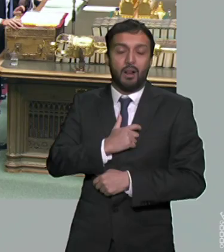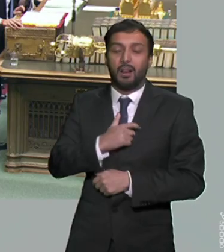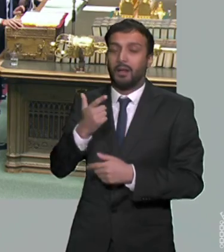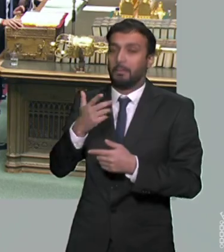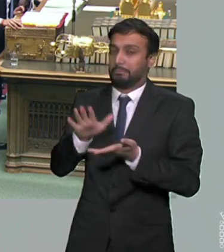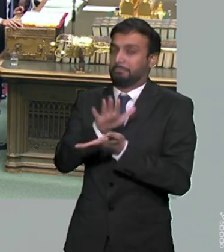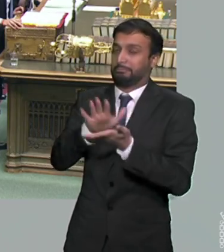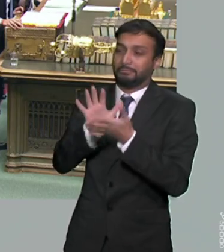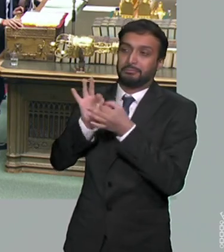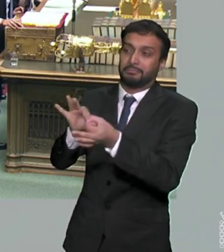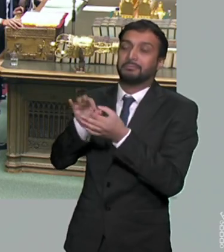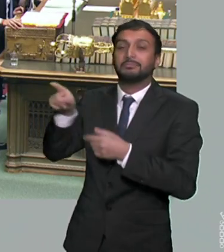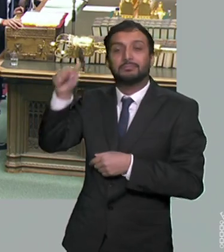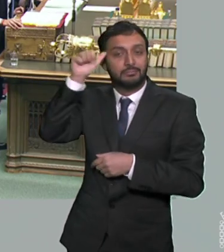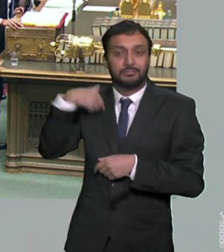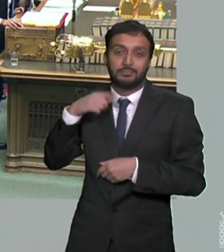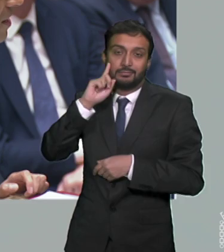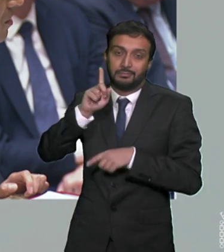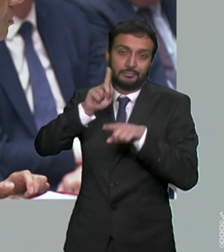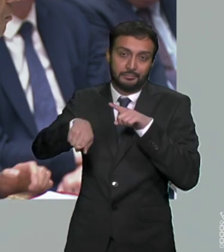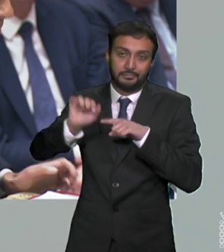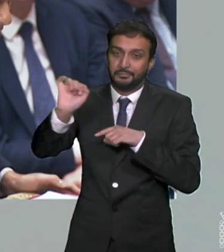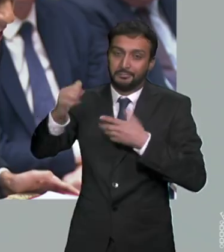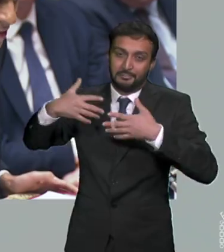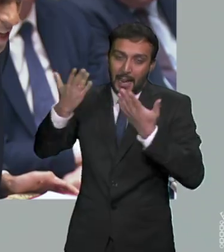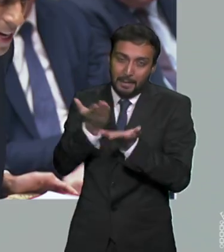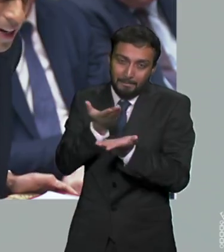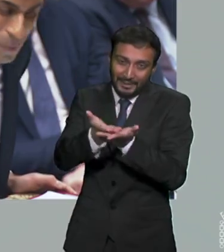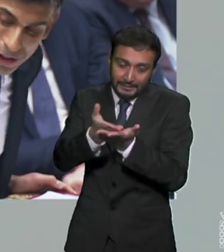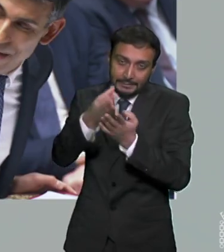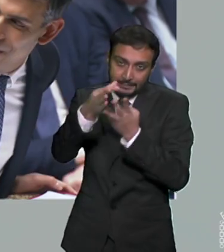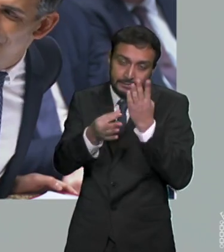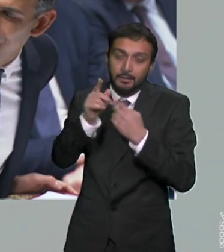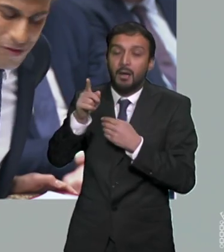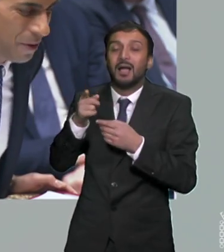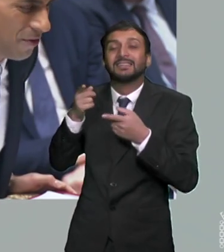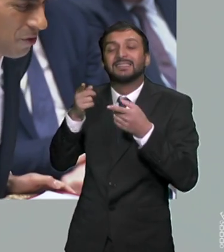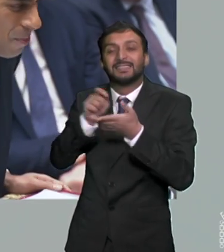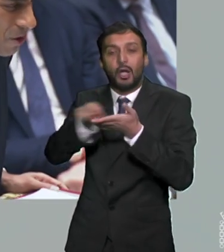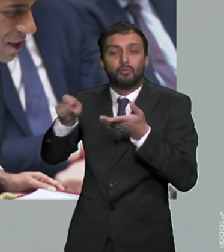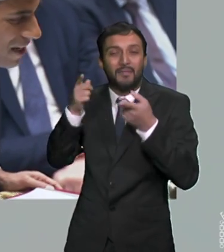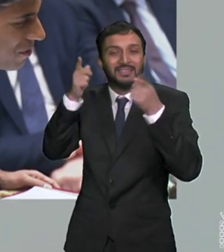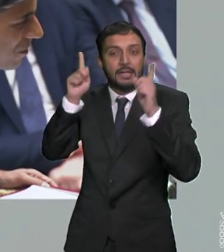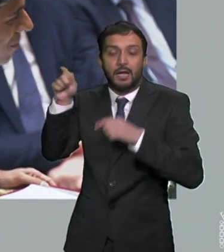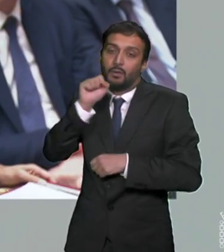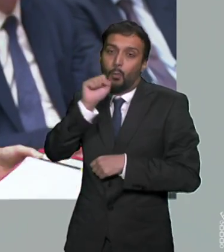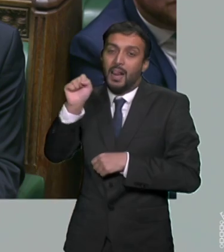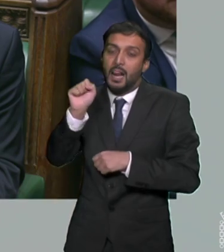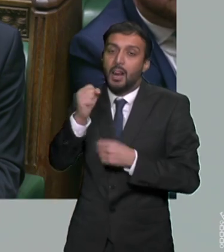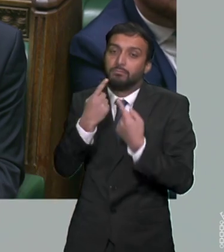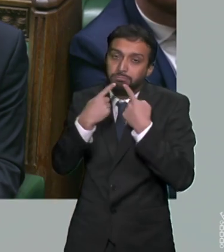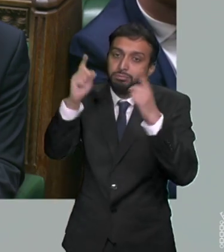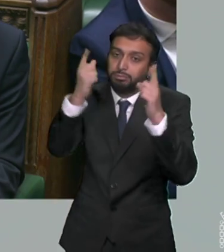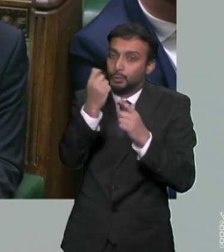comment on any specific bid, but I know that the Secretary of State will be making those decisions by the end of the year, and I wish my honourable Friend and everyone involved in the project every success.